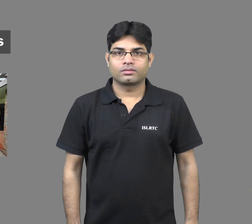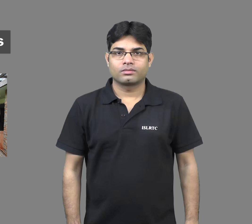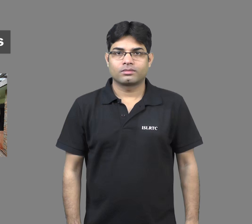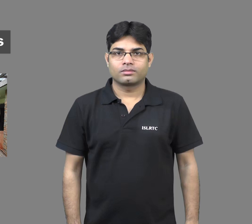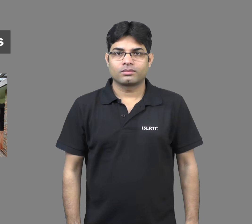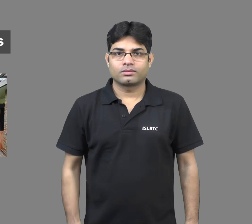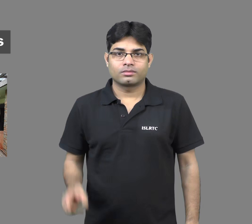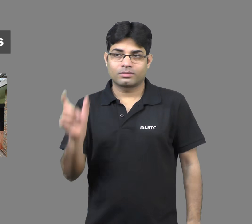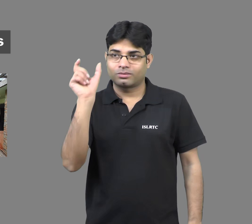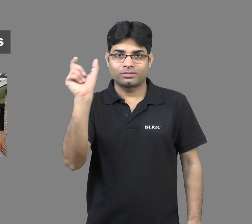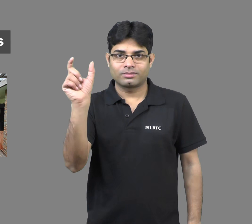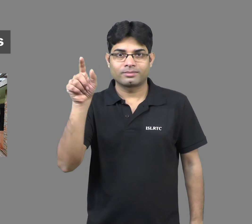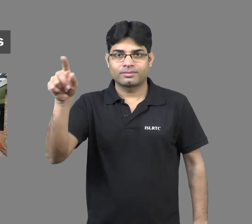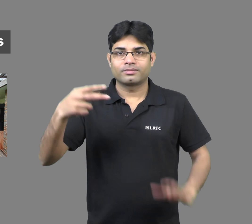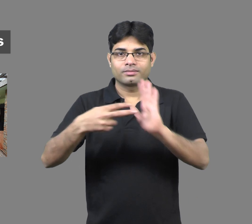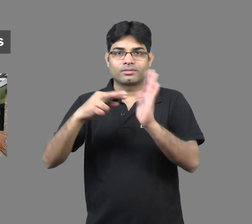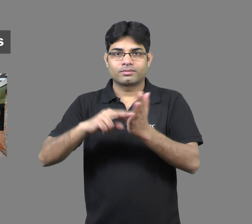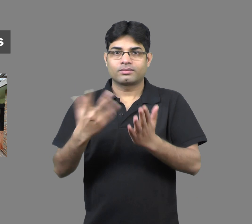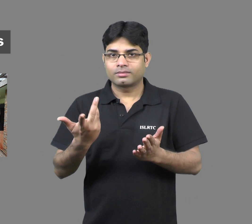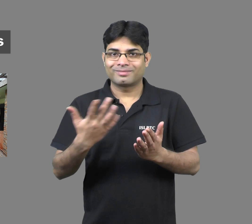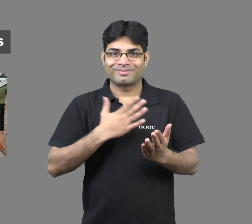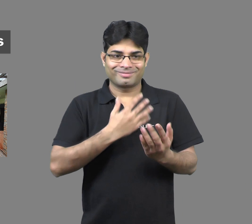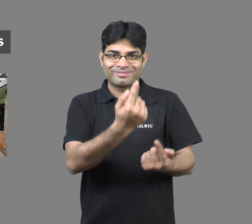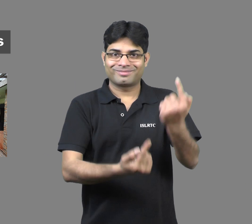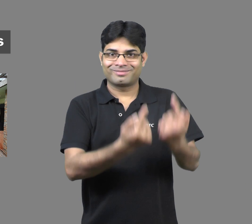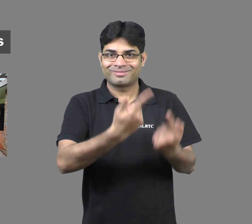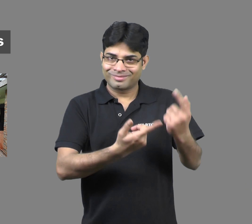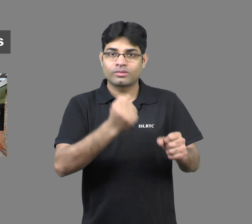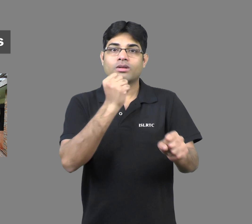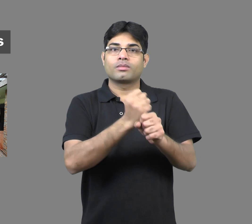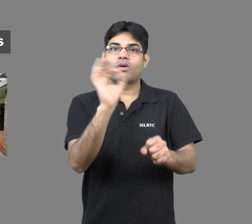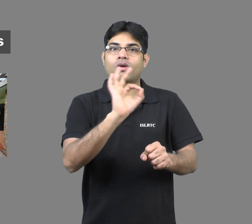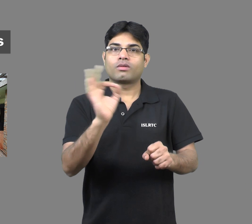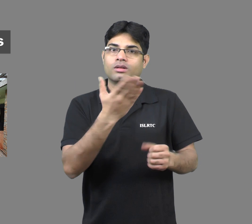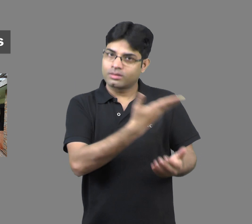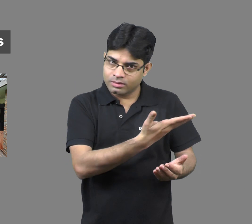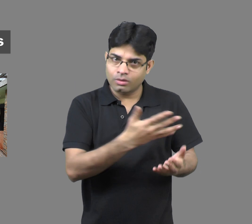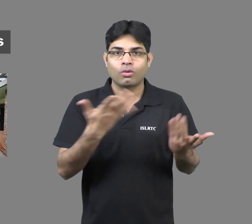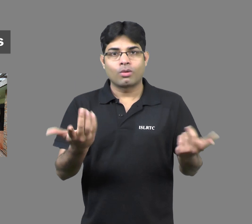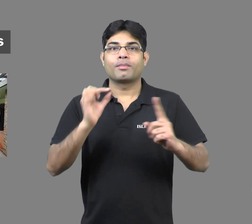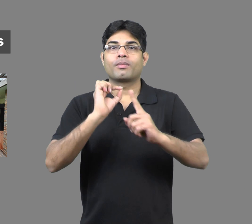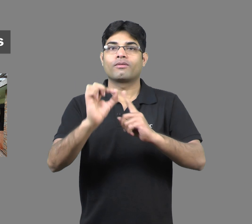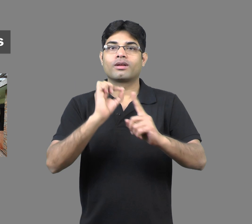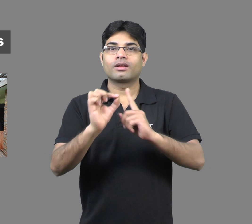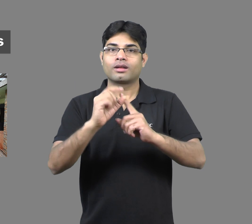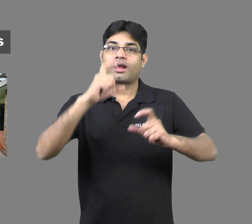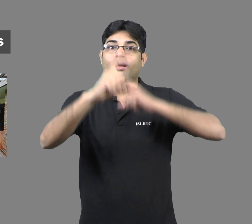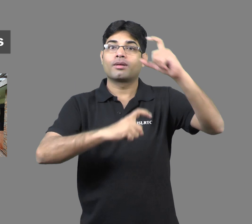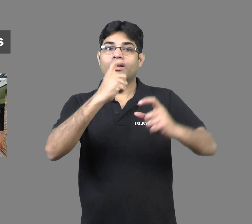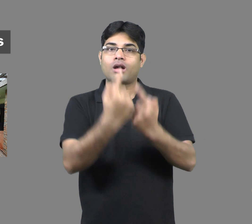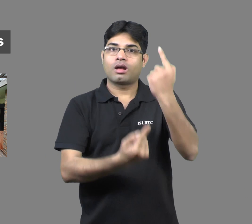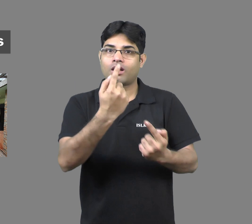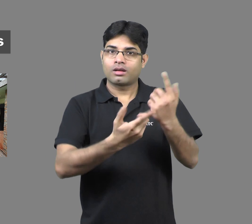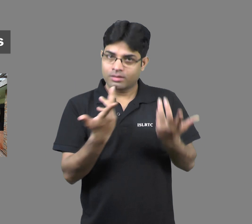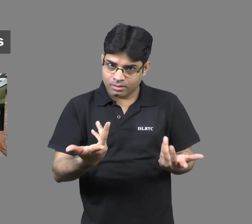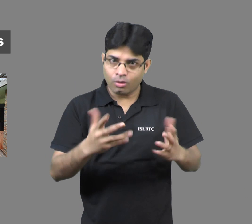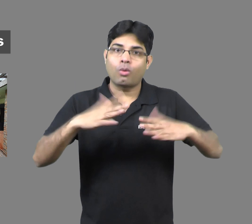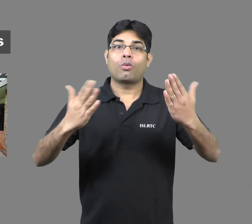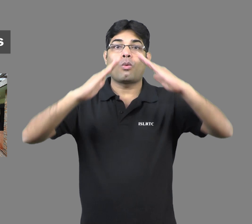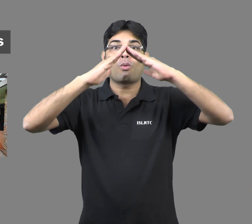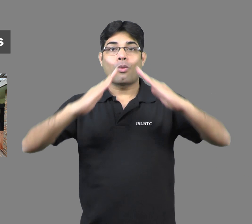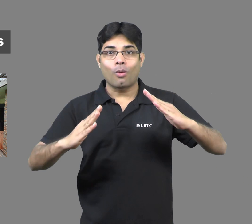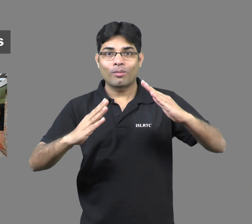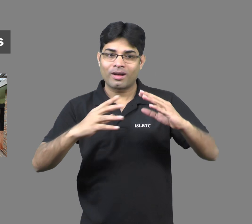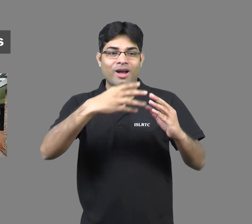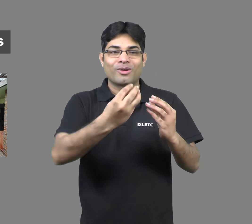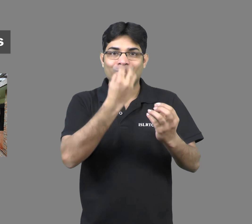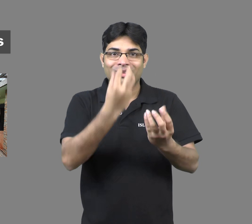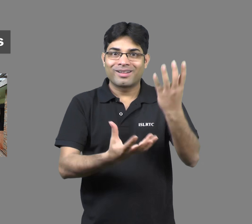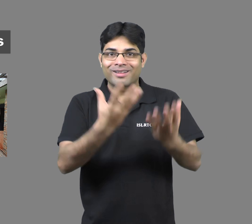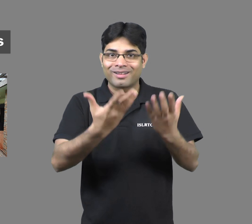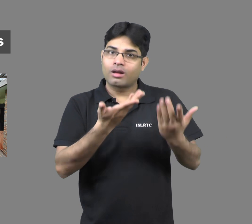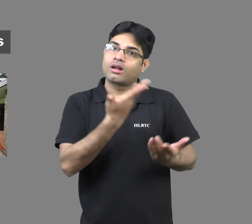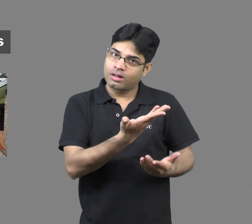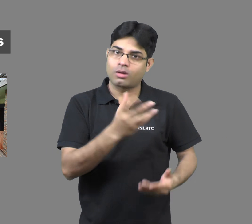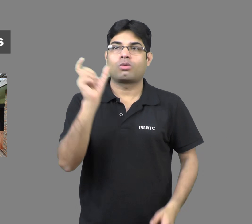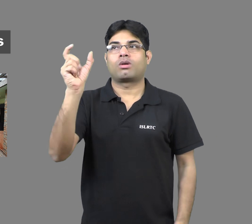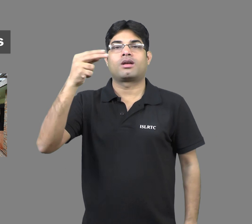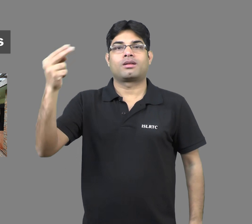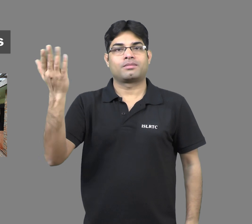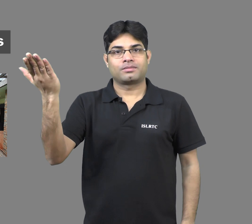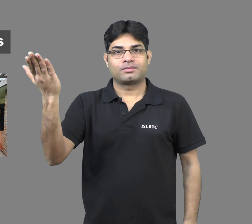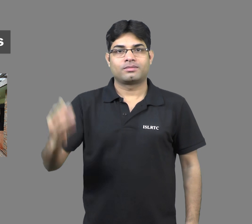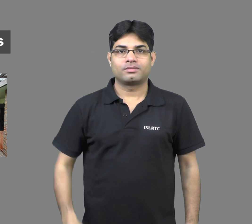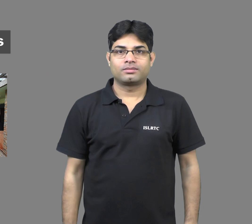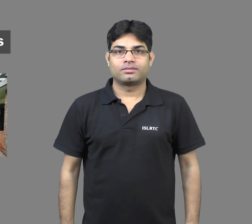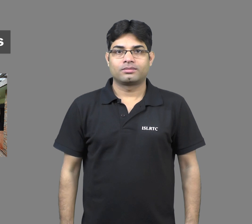Private Gardens